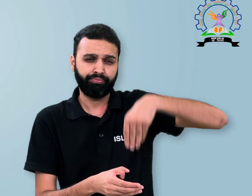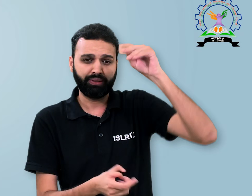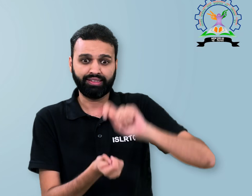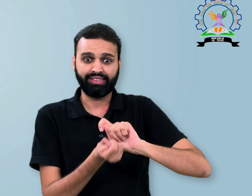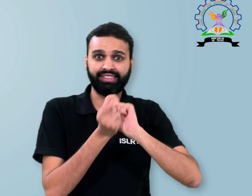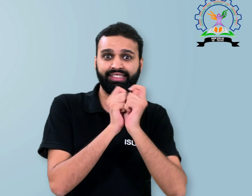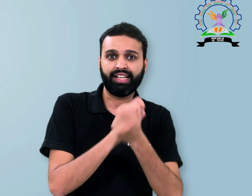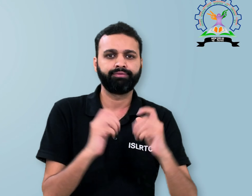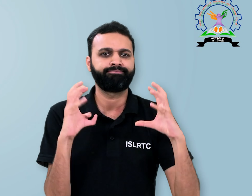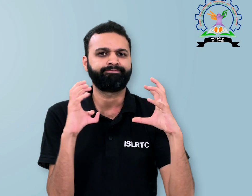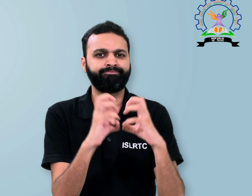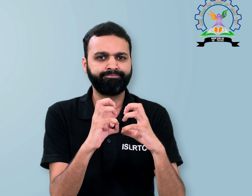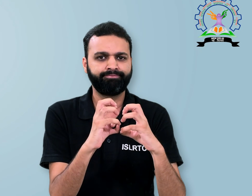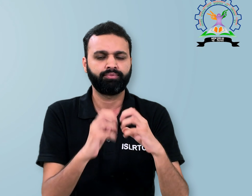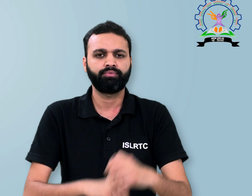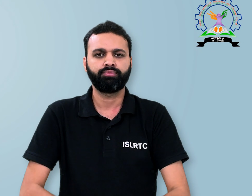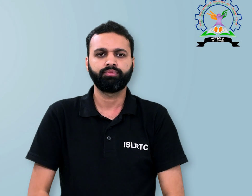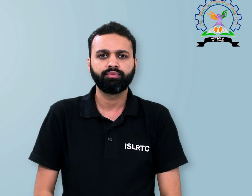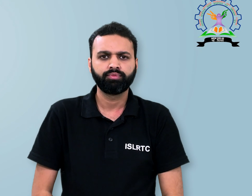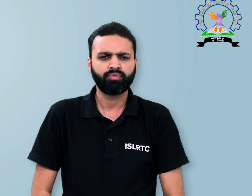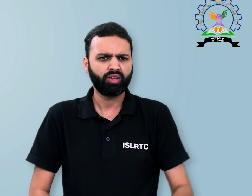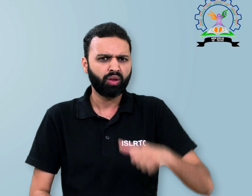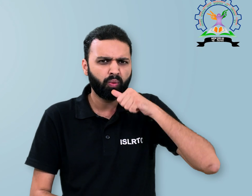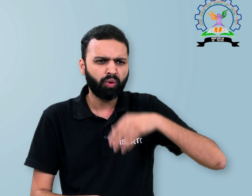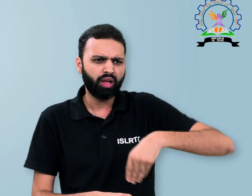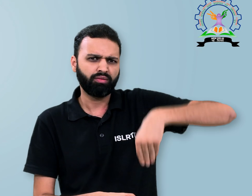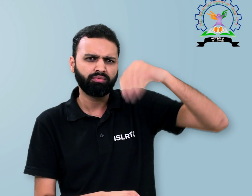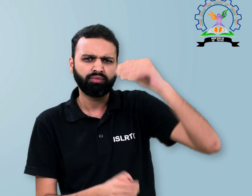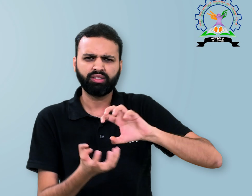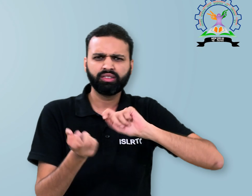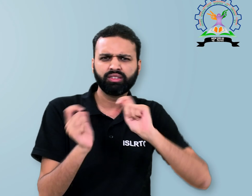Crystallisation